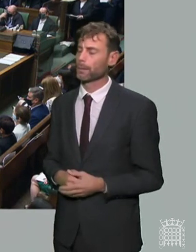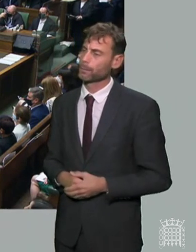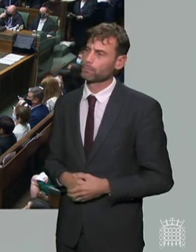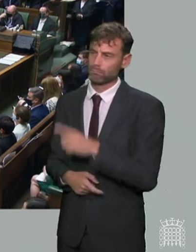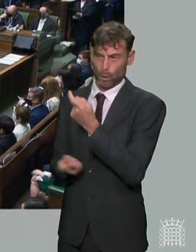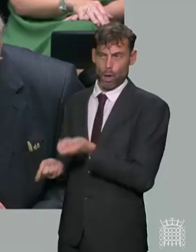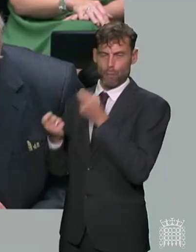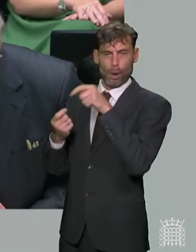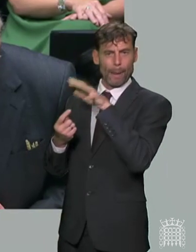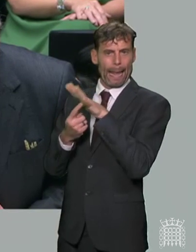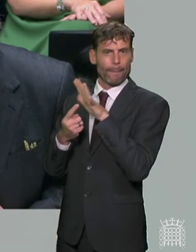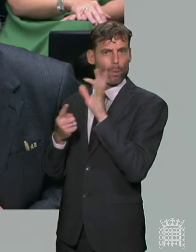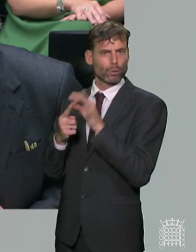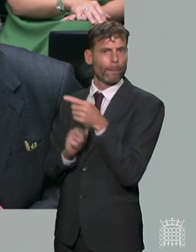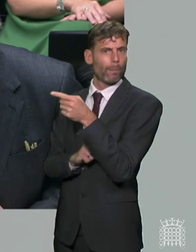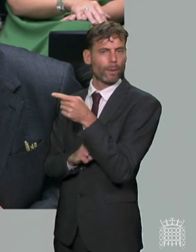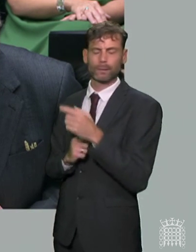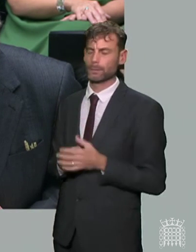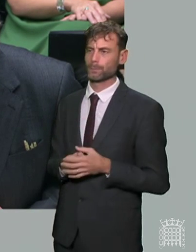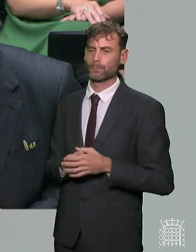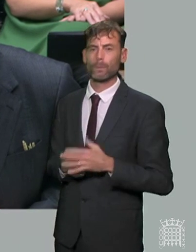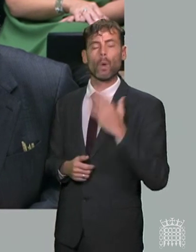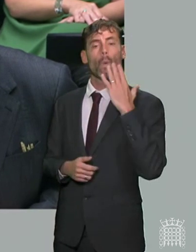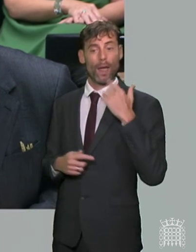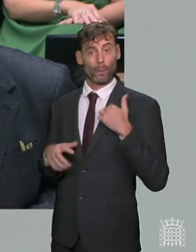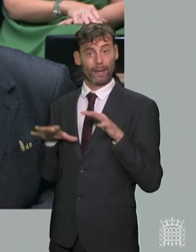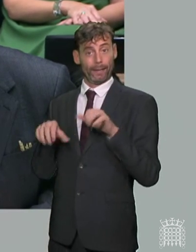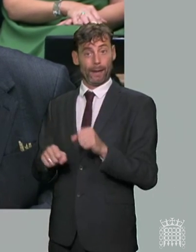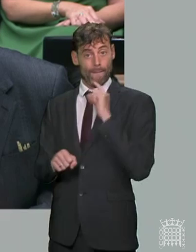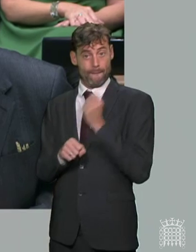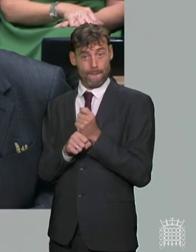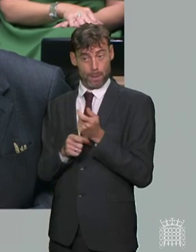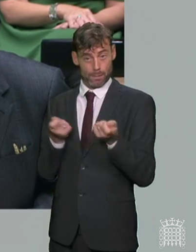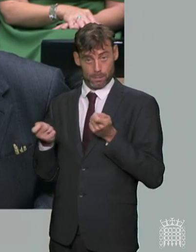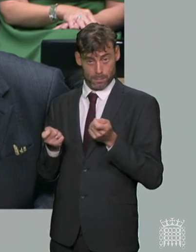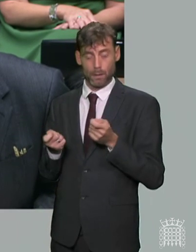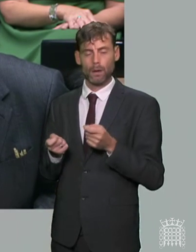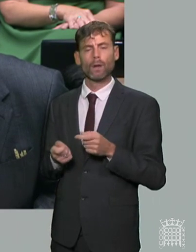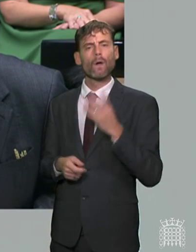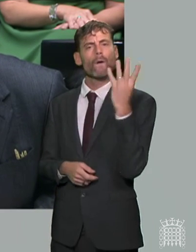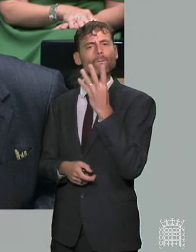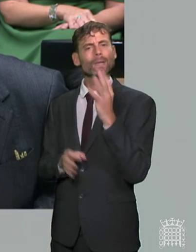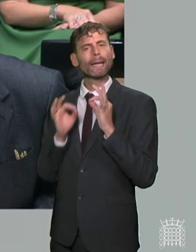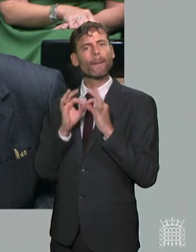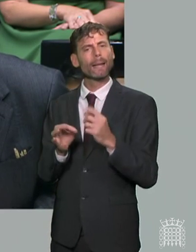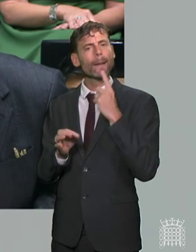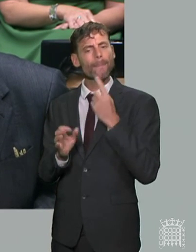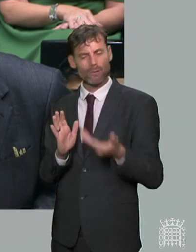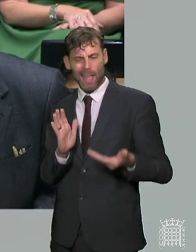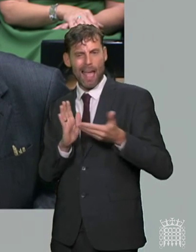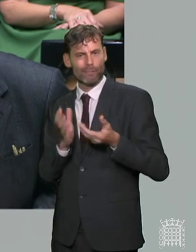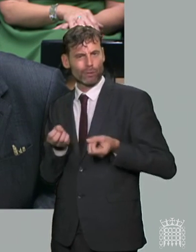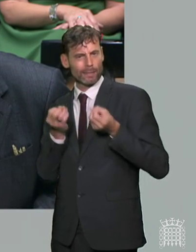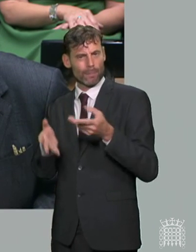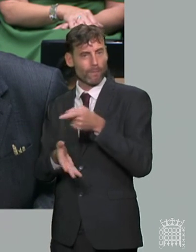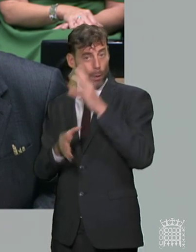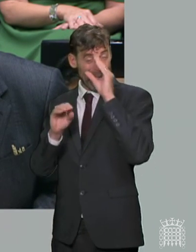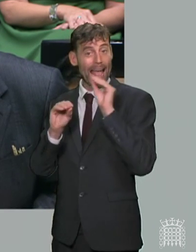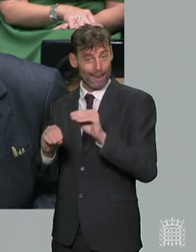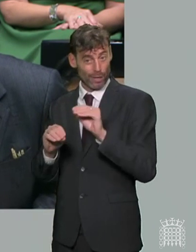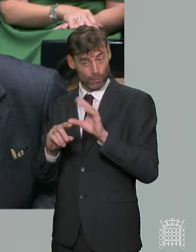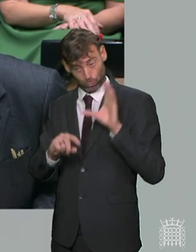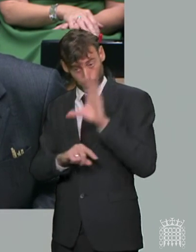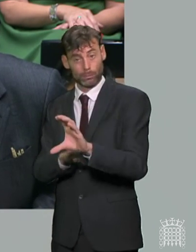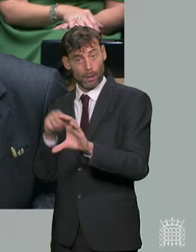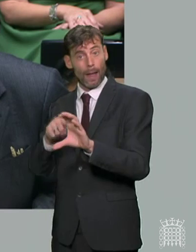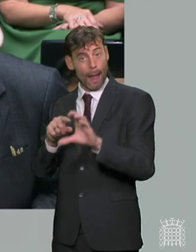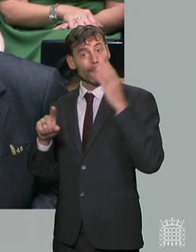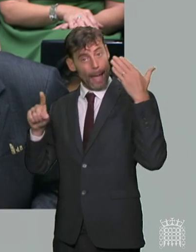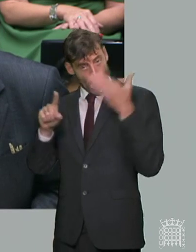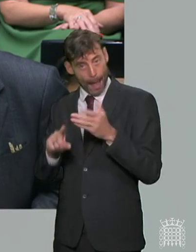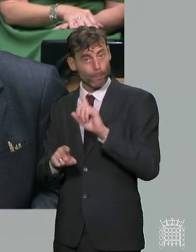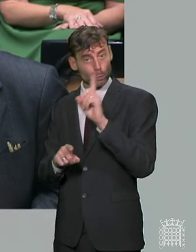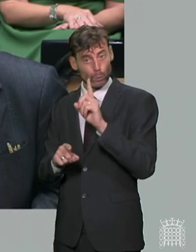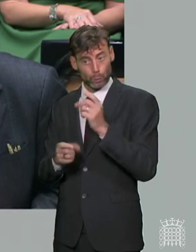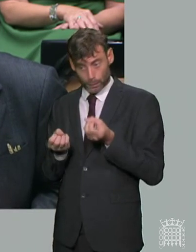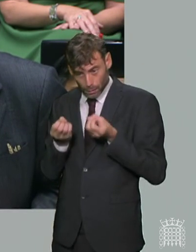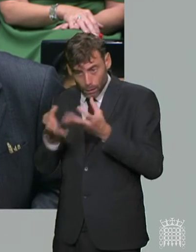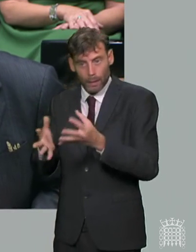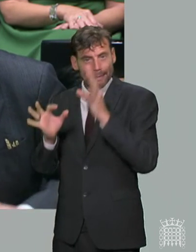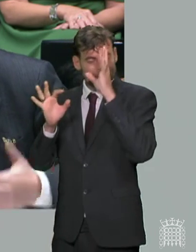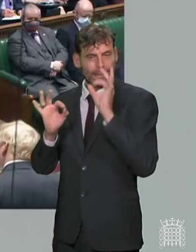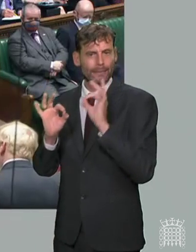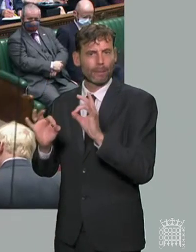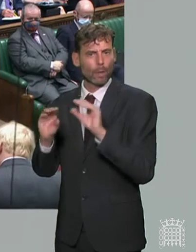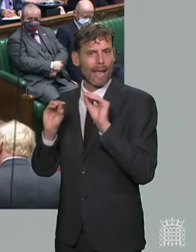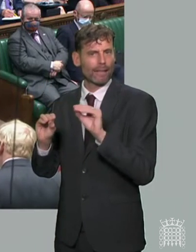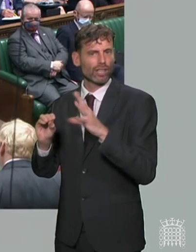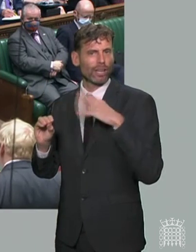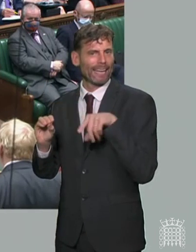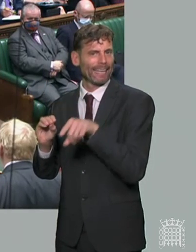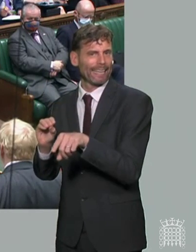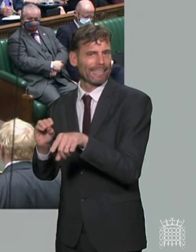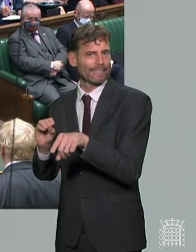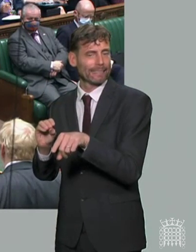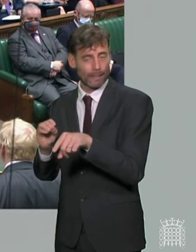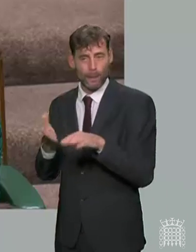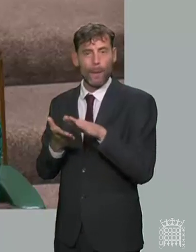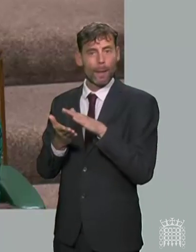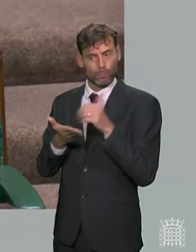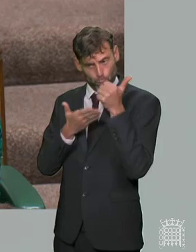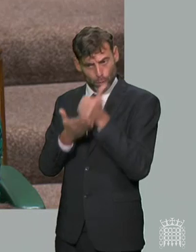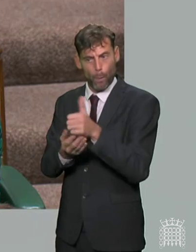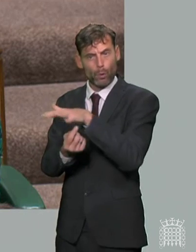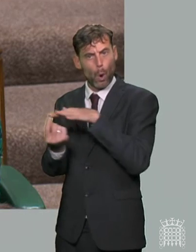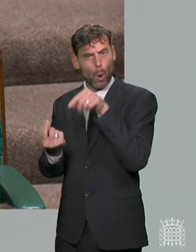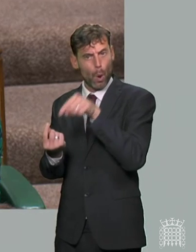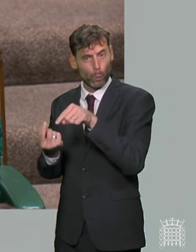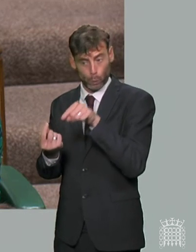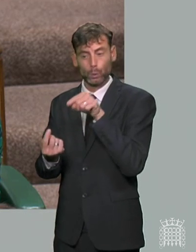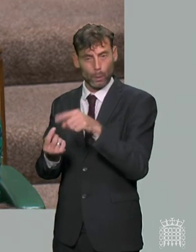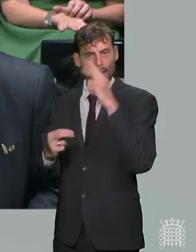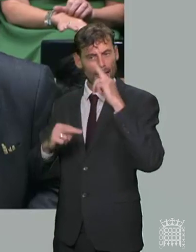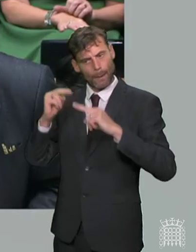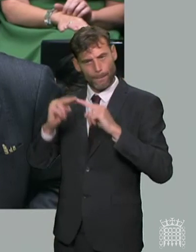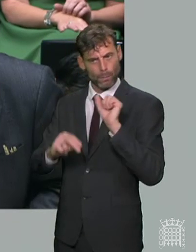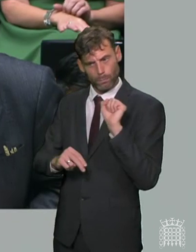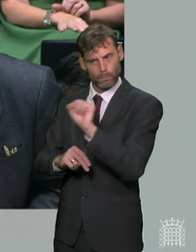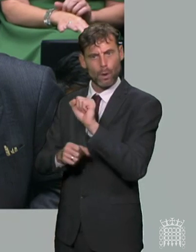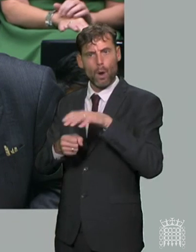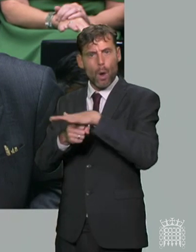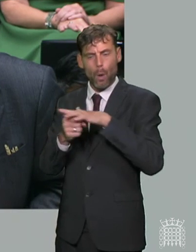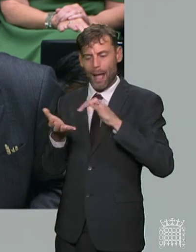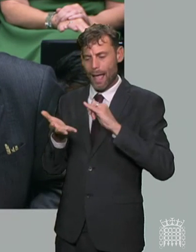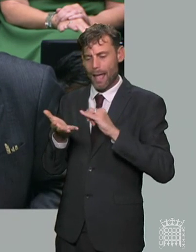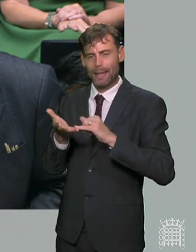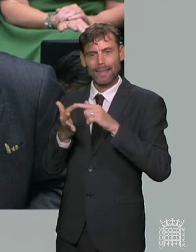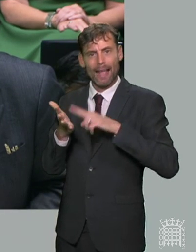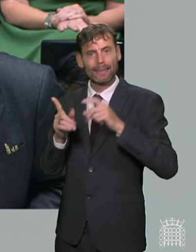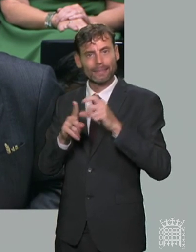The honourable Lady raises an important point. When the Government came into office, a key part of the extra £14 billion that we put into education was for investment in special educational needs, to allow local areas to build more SEND schools where they were necessary.